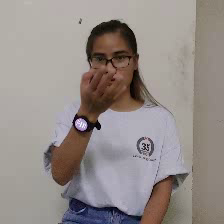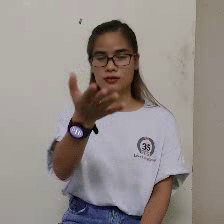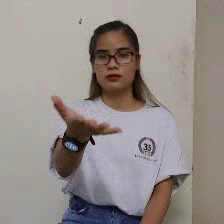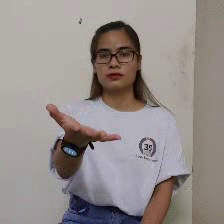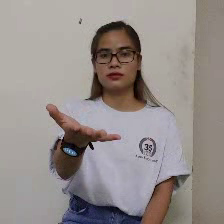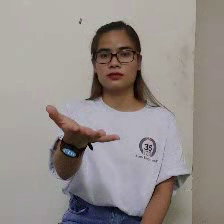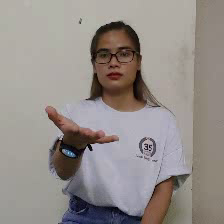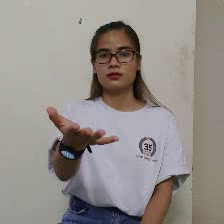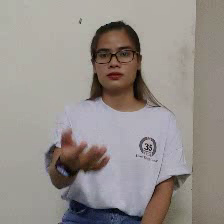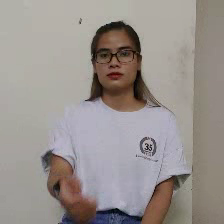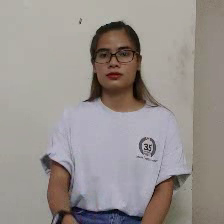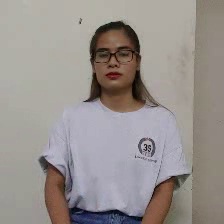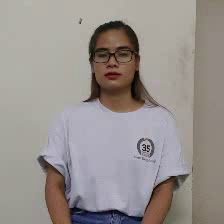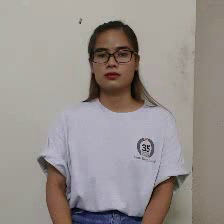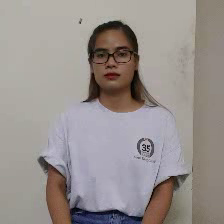Cảm ơn